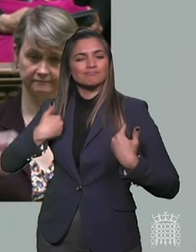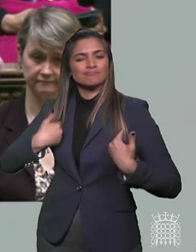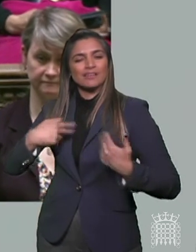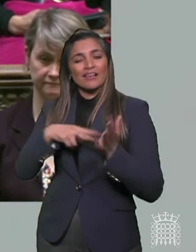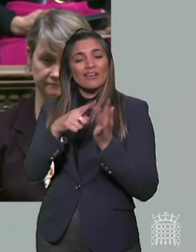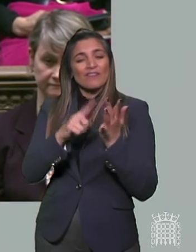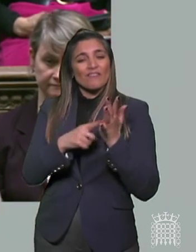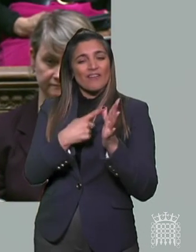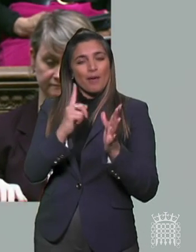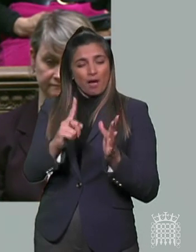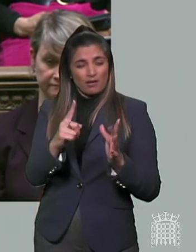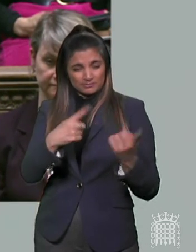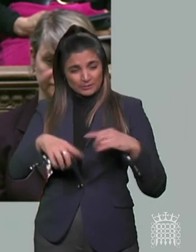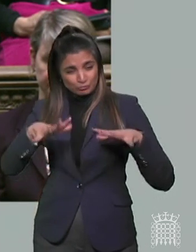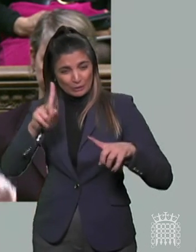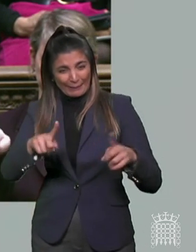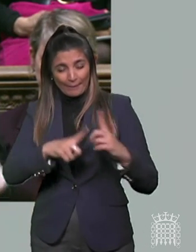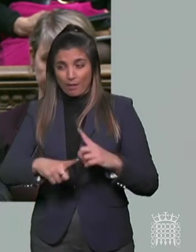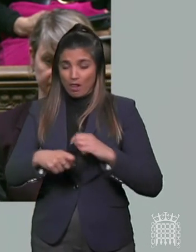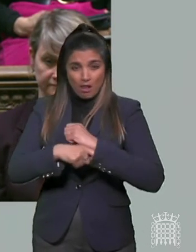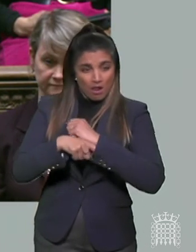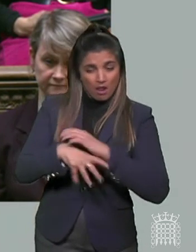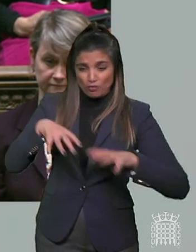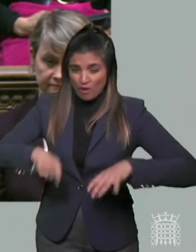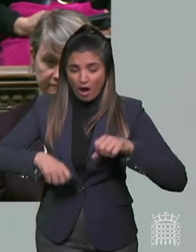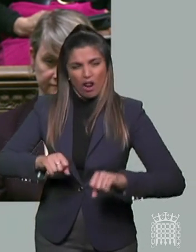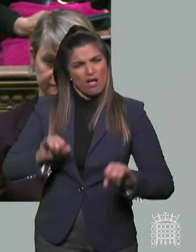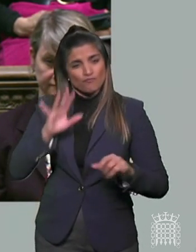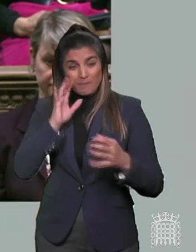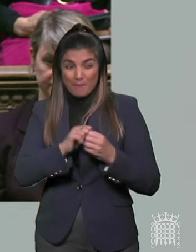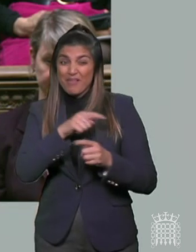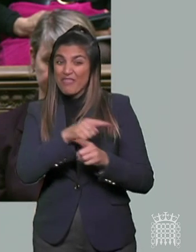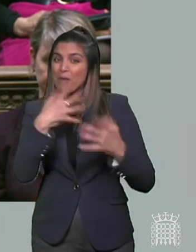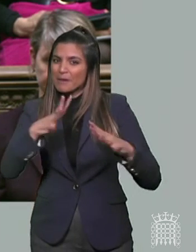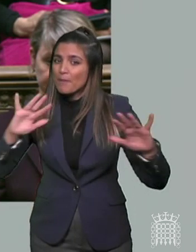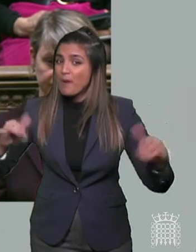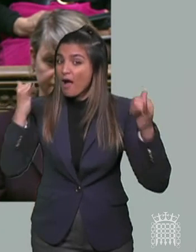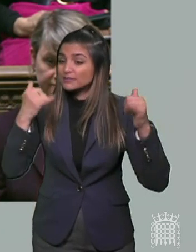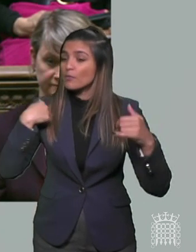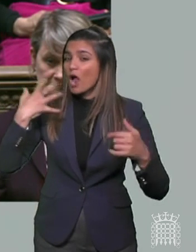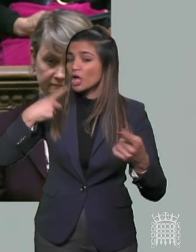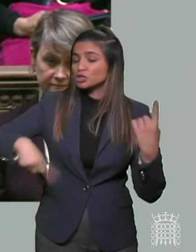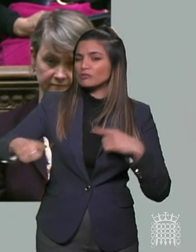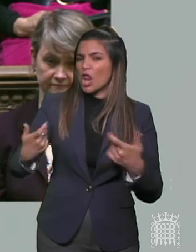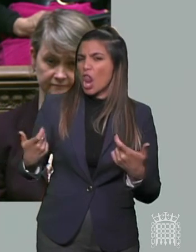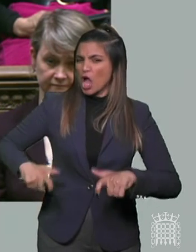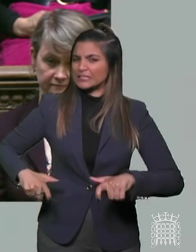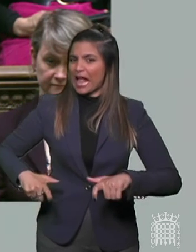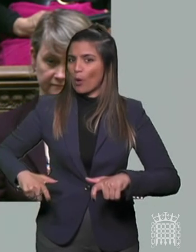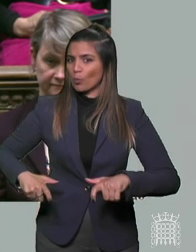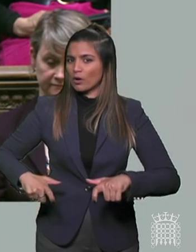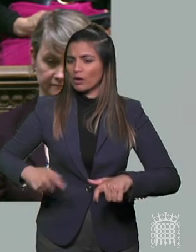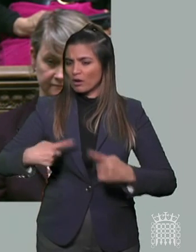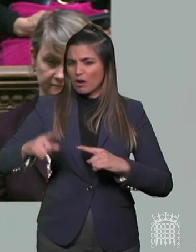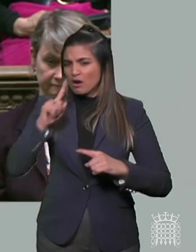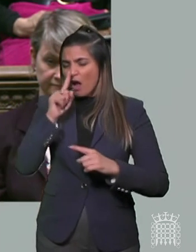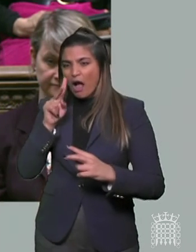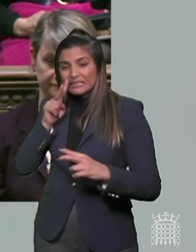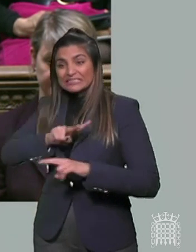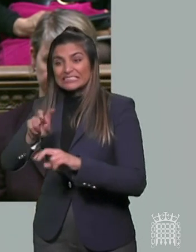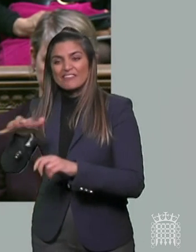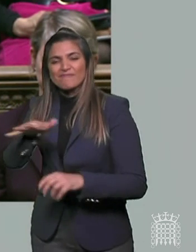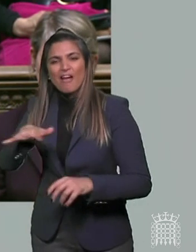Remember, they partied while the country was in lockdown and unable to see their dying loved ones.